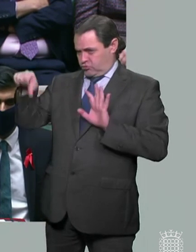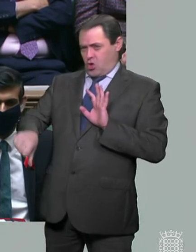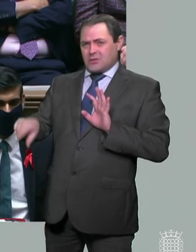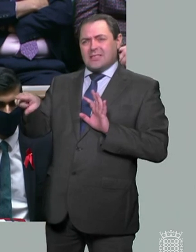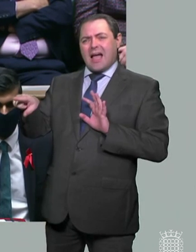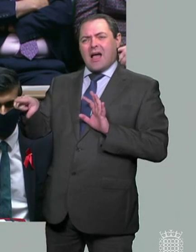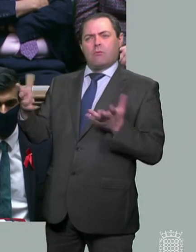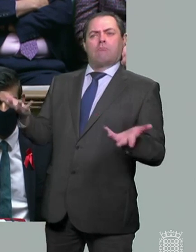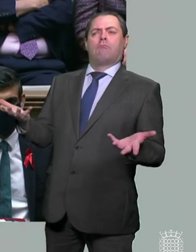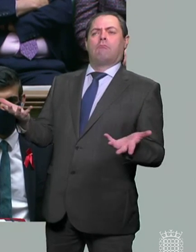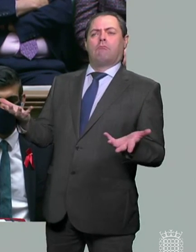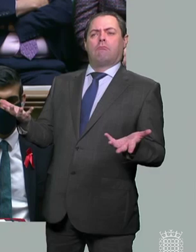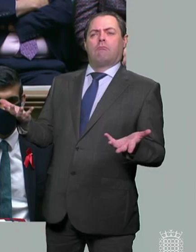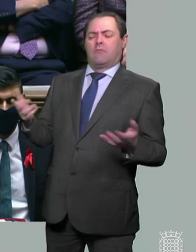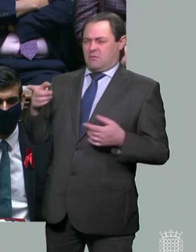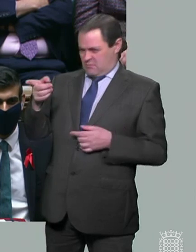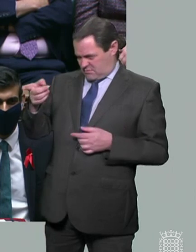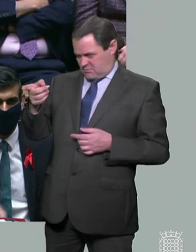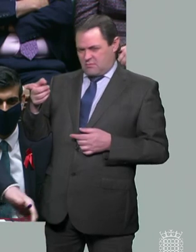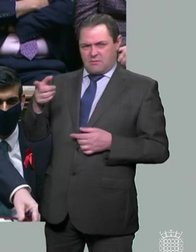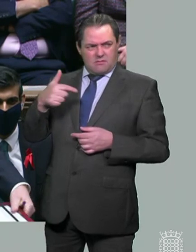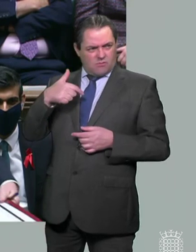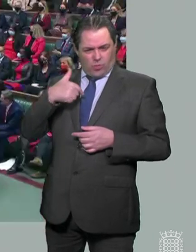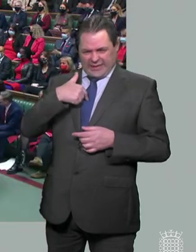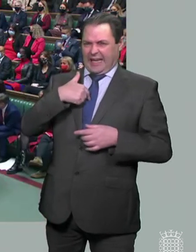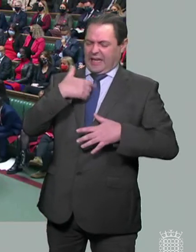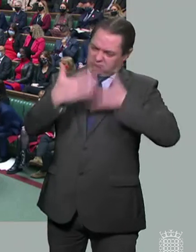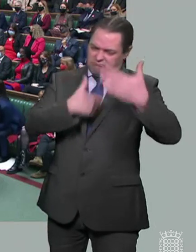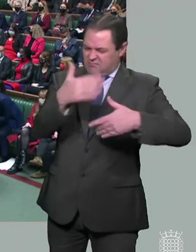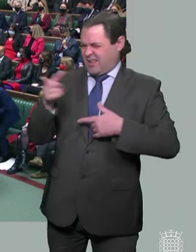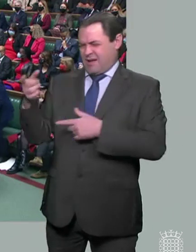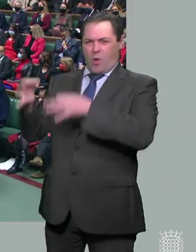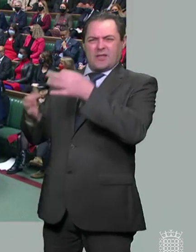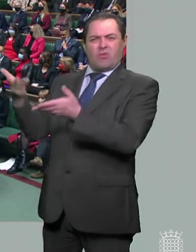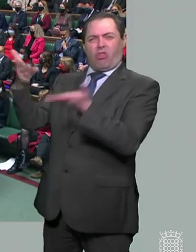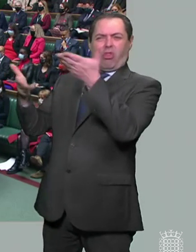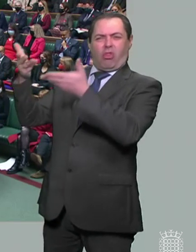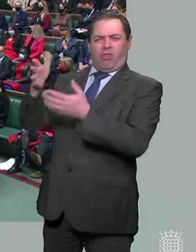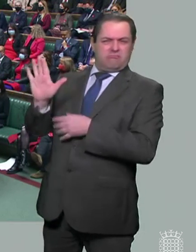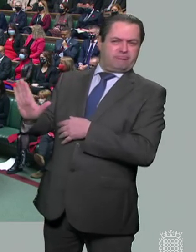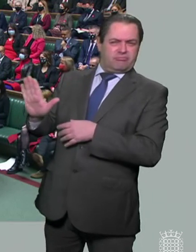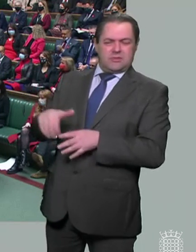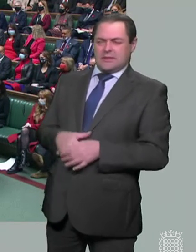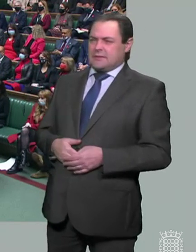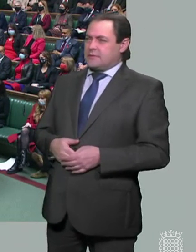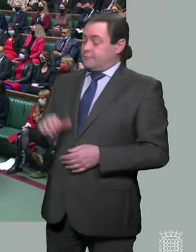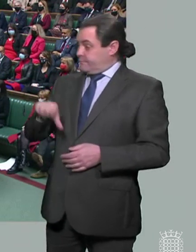We are getting on with the people’s priorities; they are playing politics.